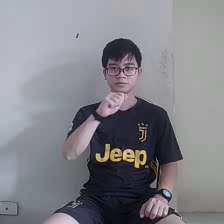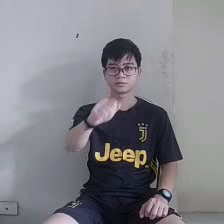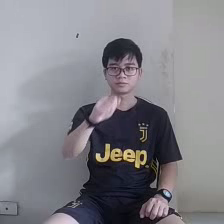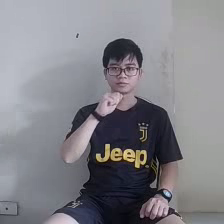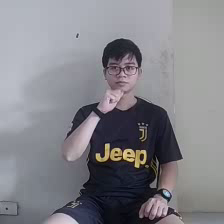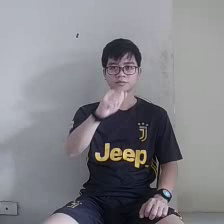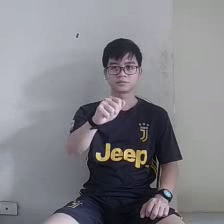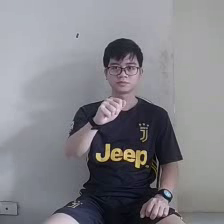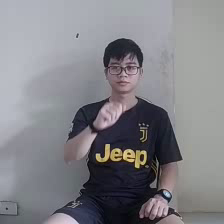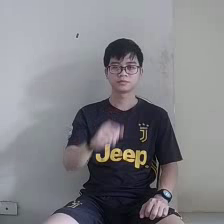Phỏng vấn